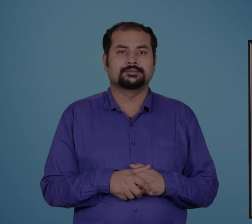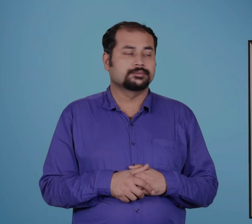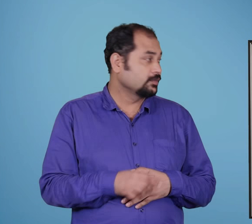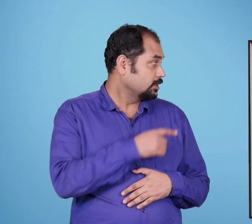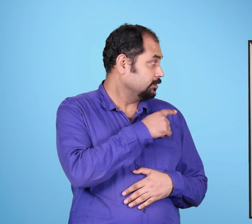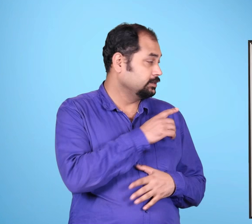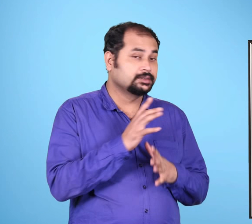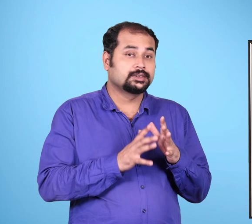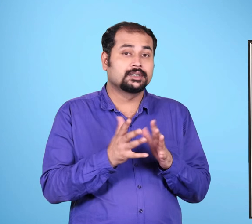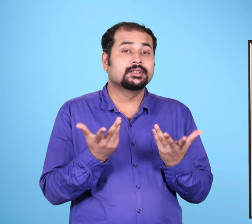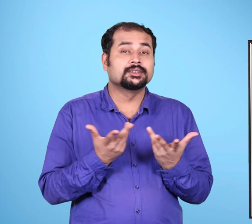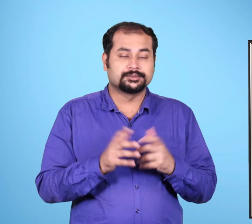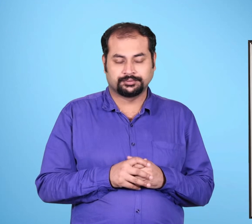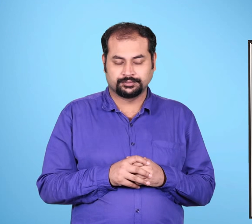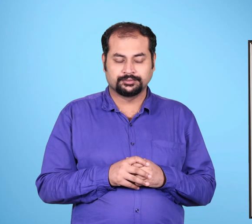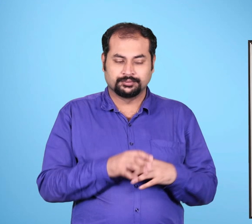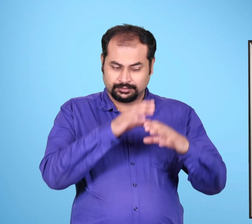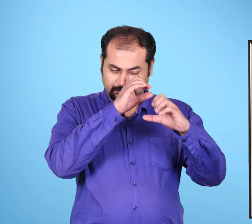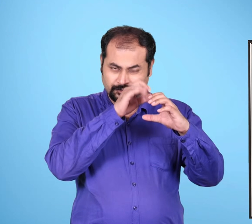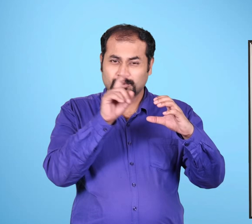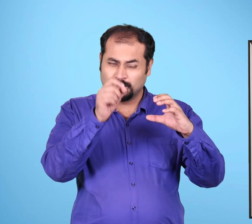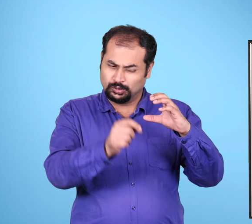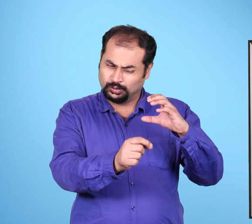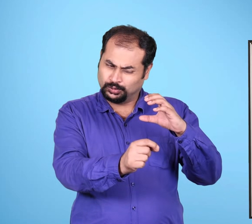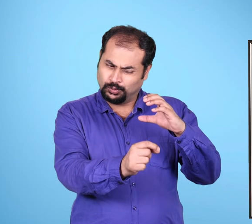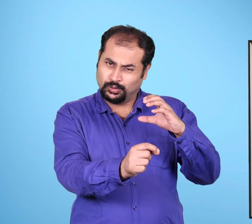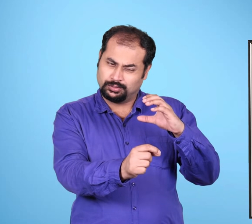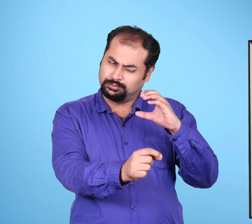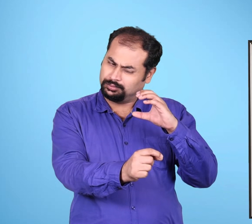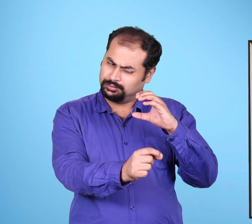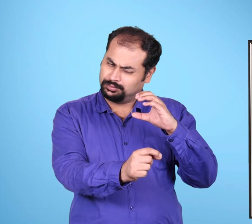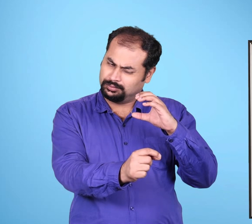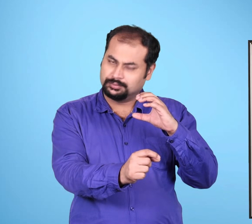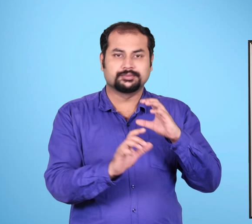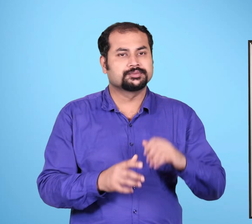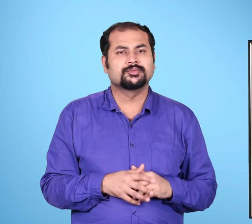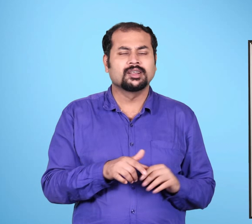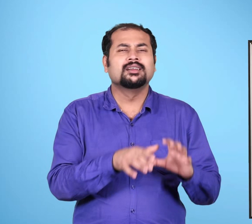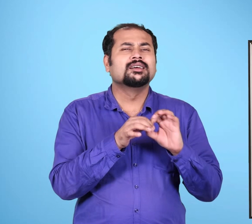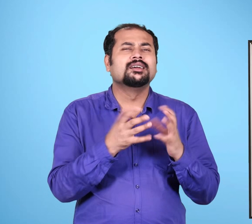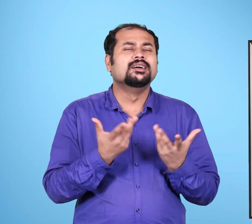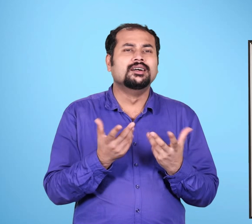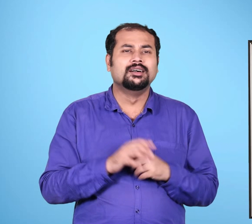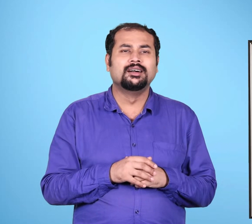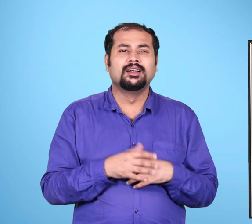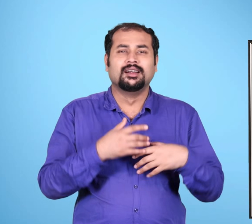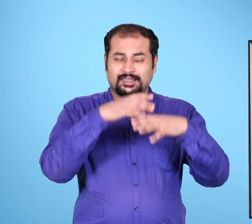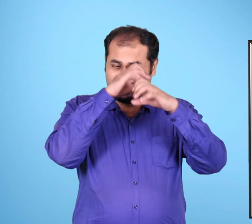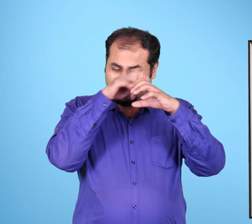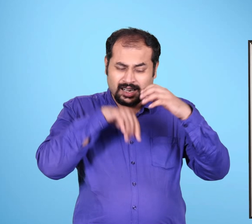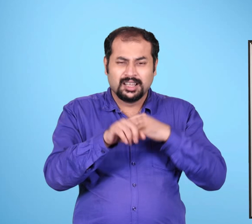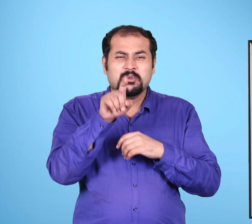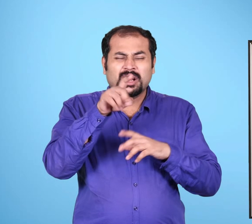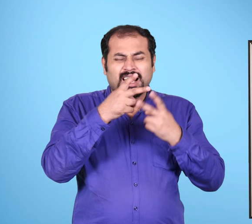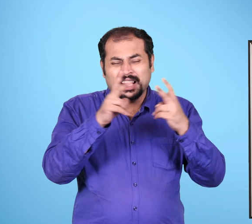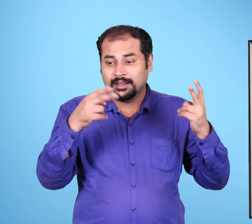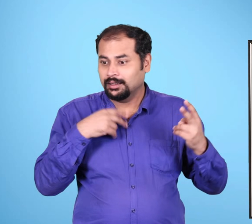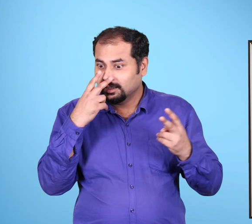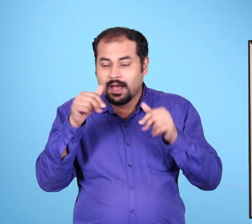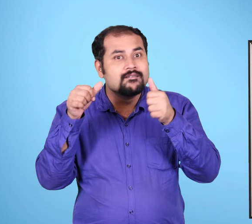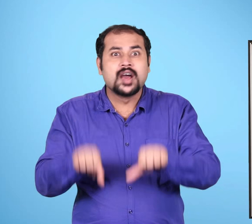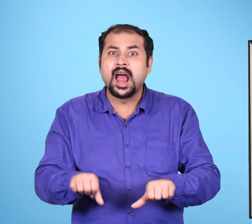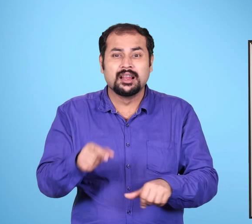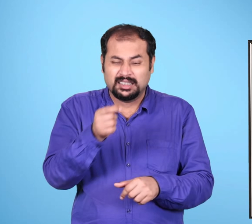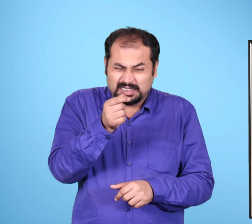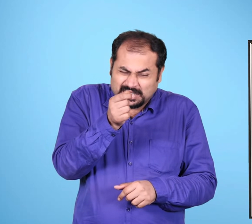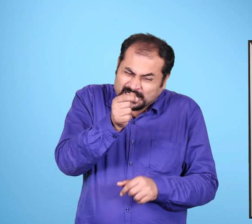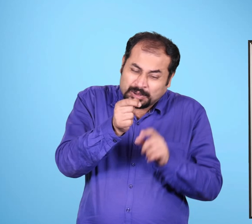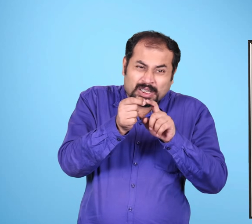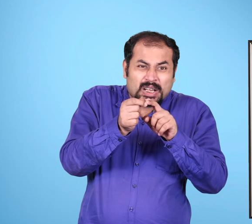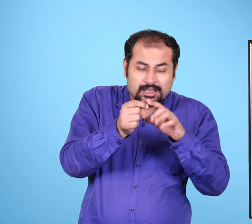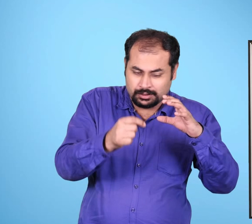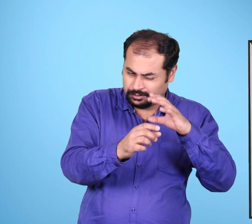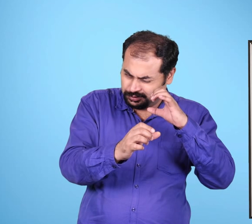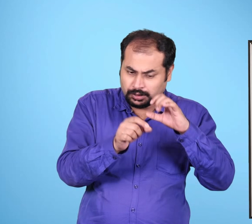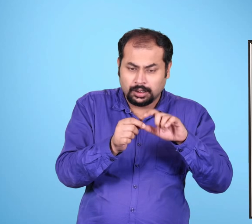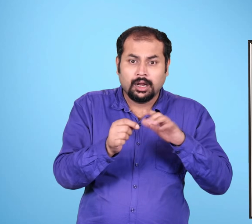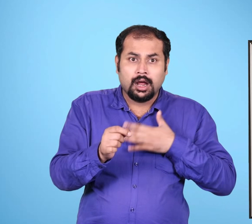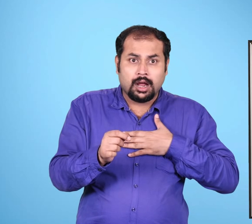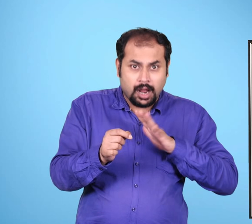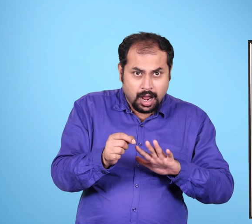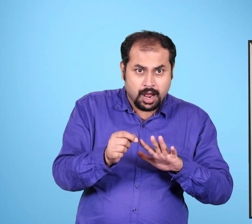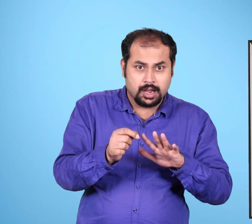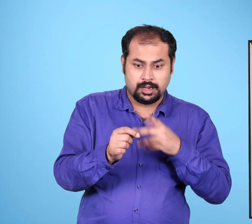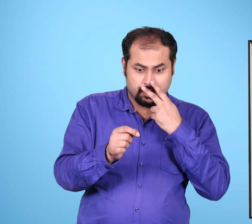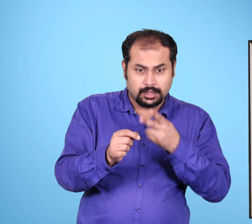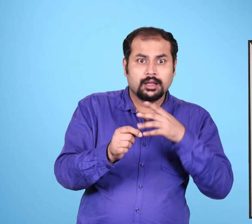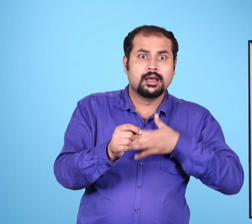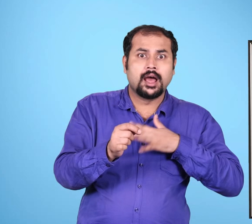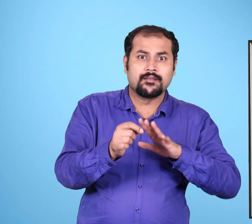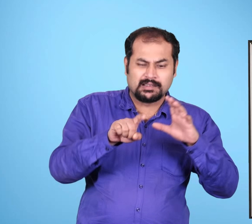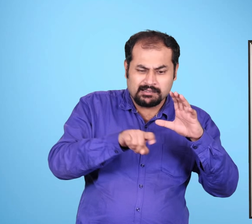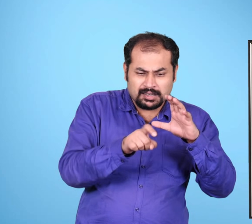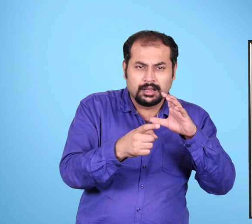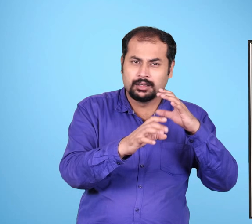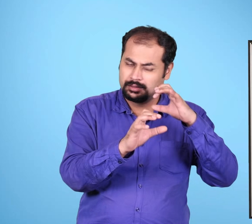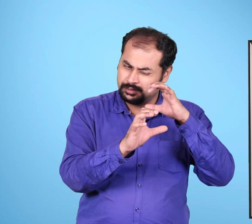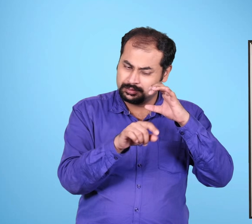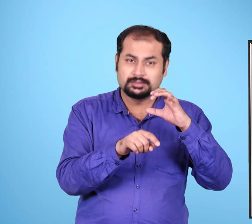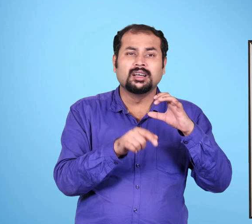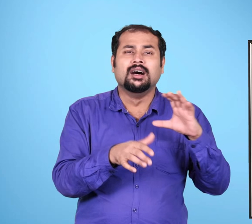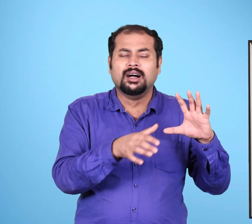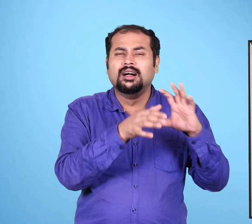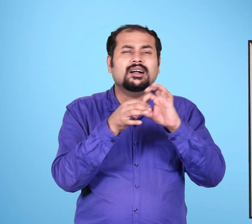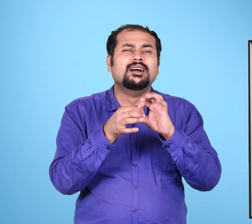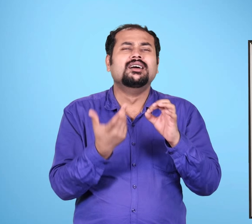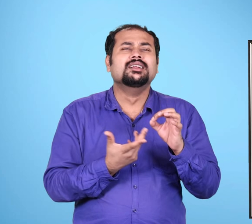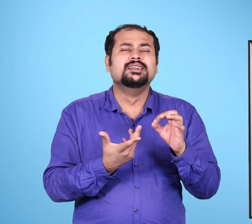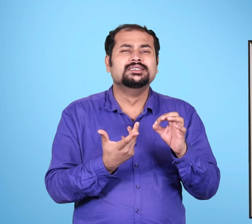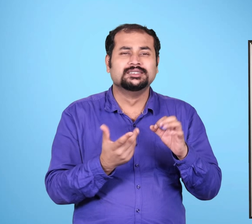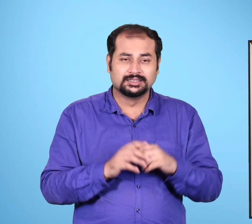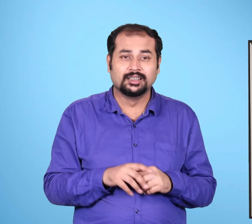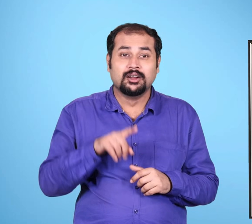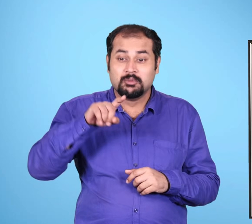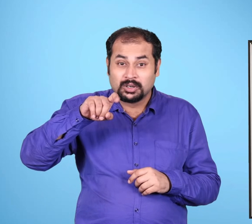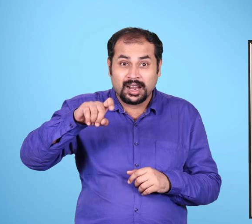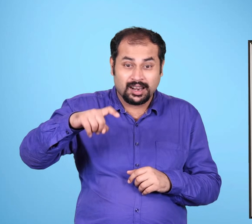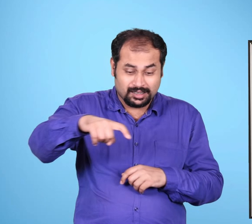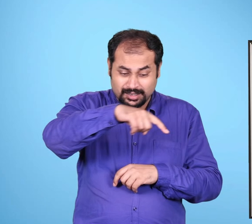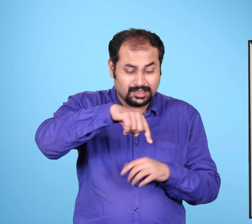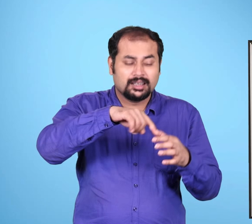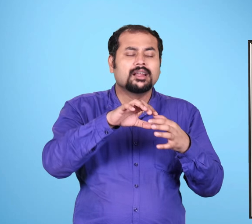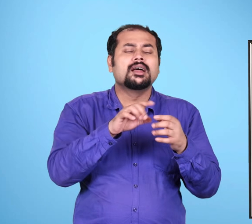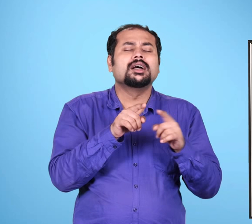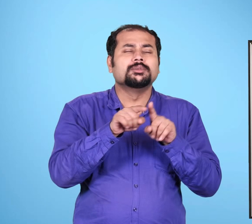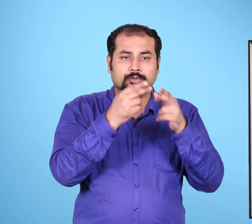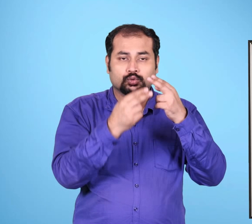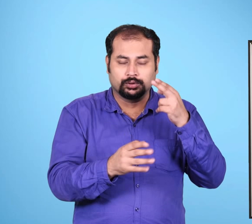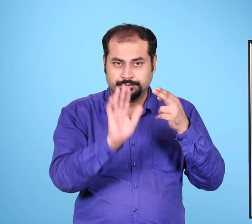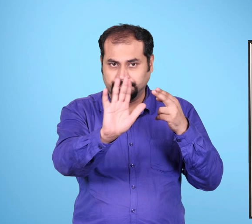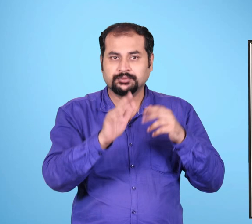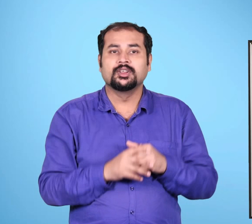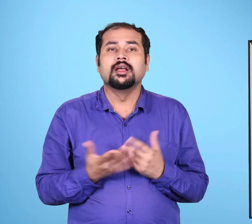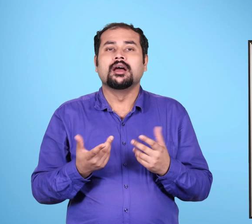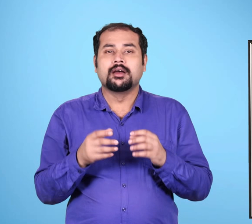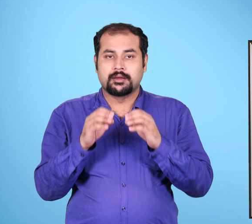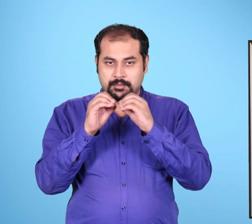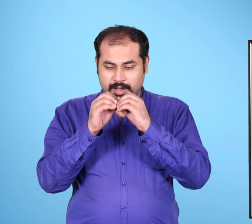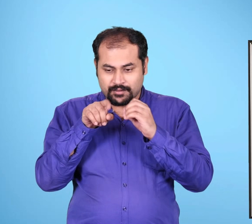Microbe This sign means microbes. Microbes or microorganisms are living organisms, so small in size that they cannot be seen with the unaided eye, for example bacteria and viruses.